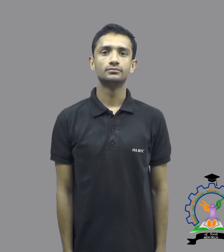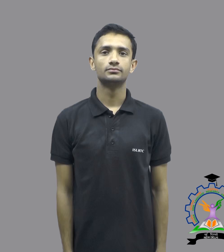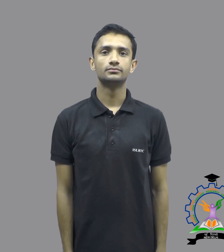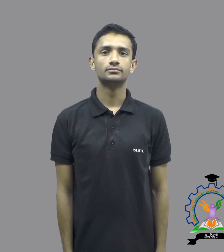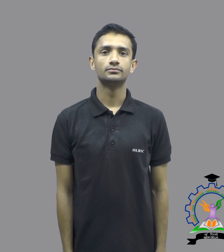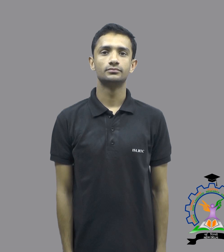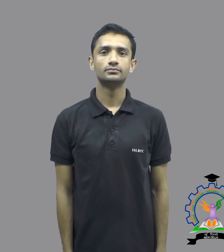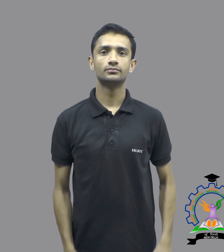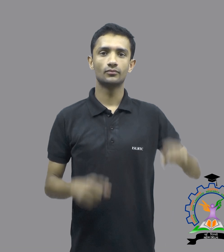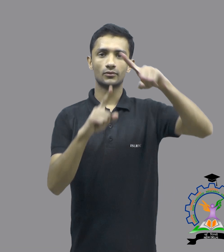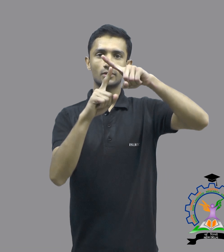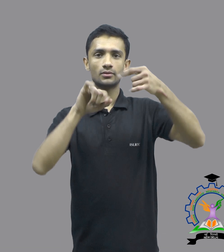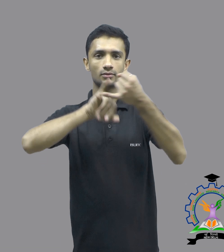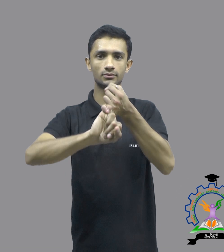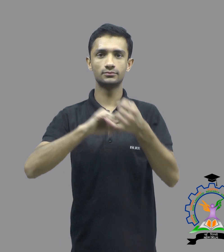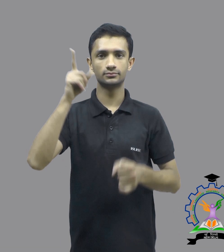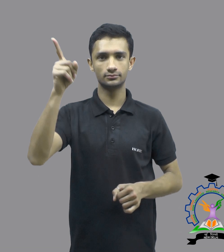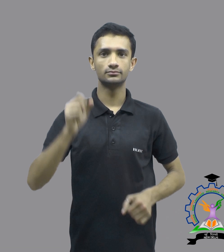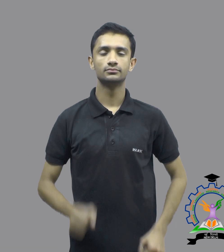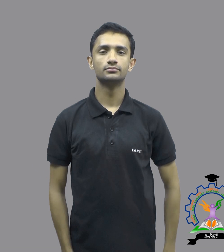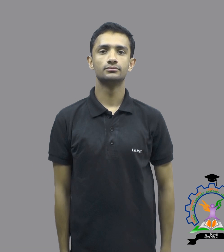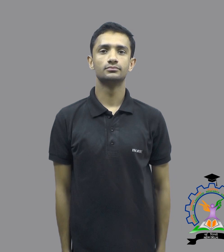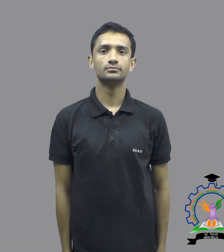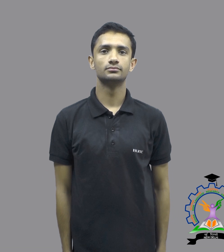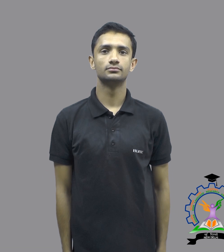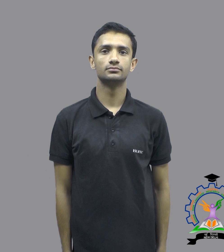Telangana